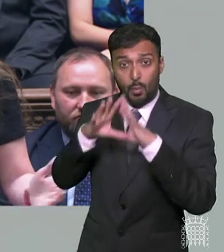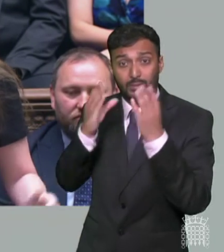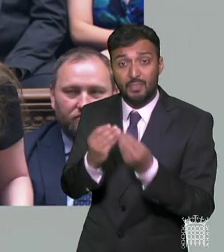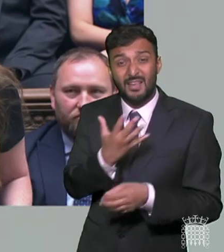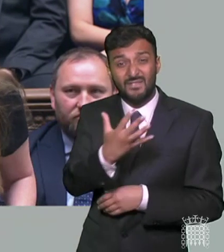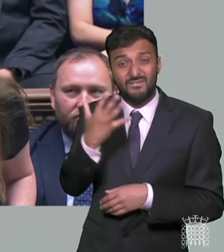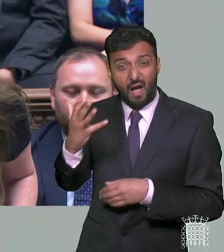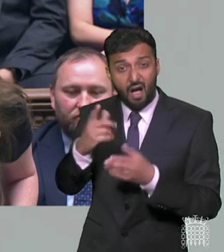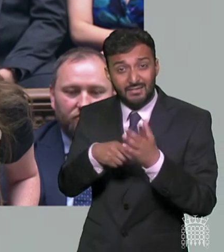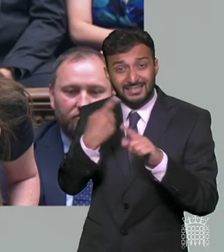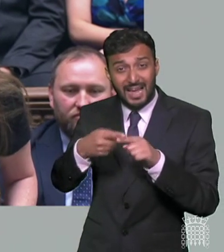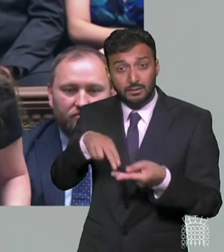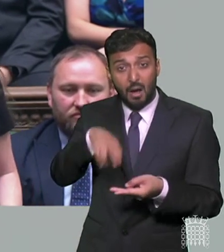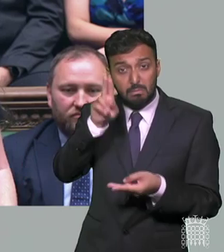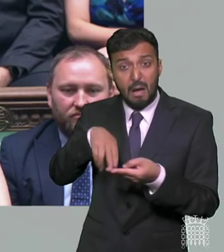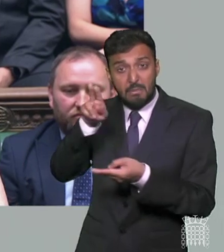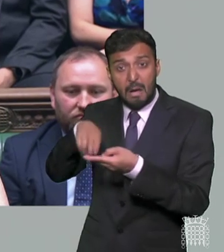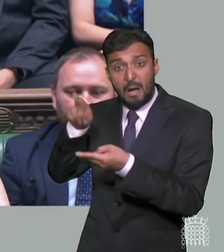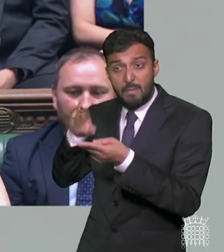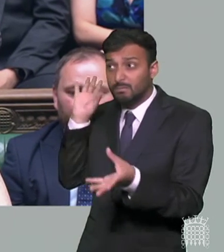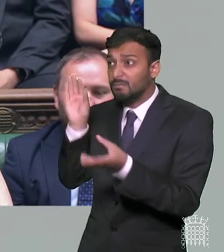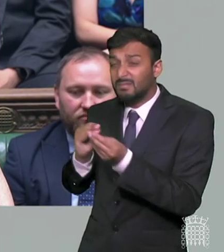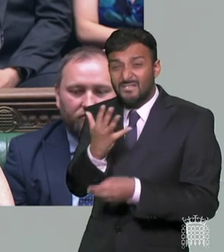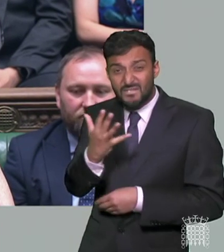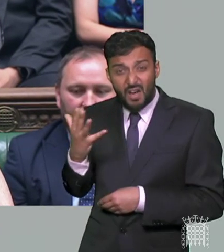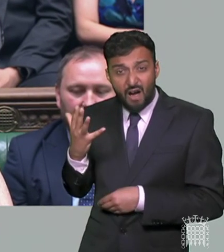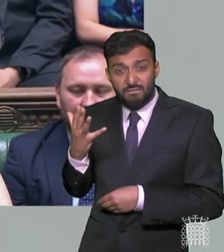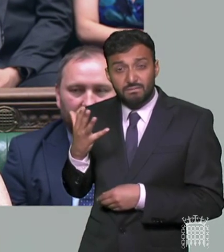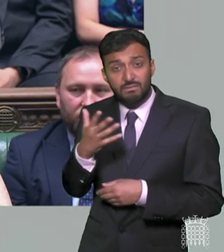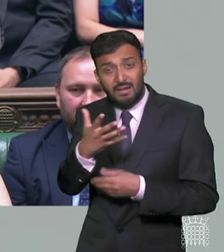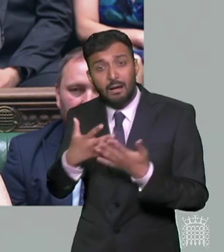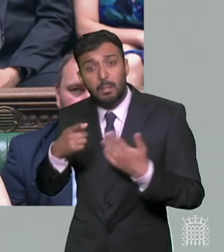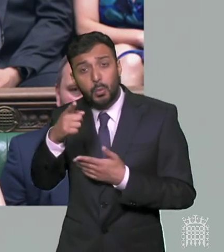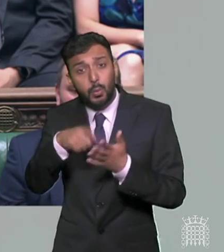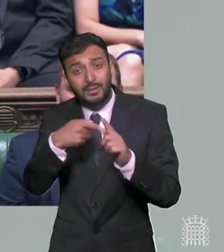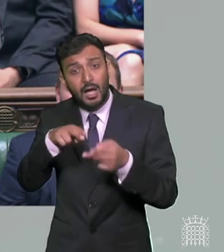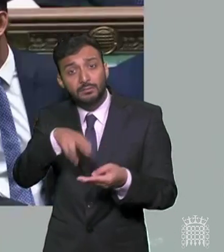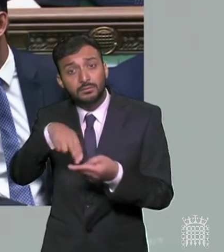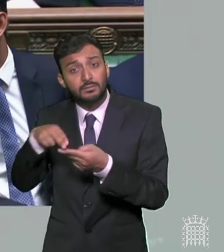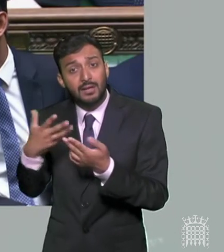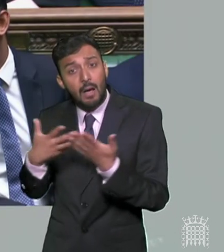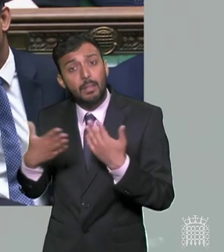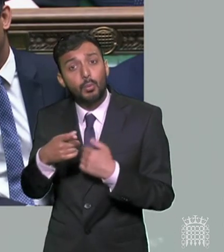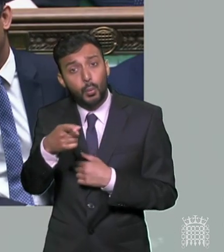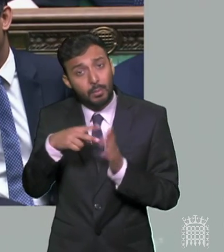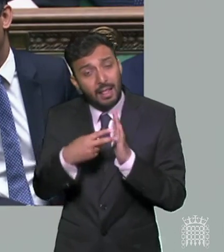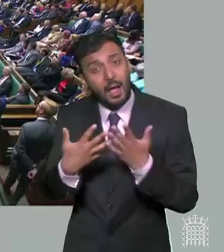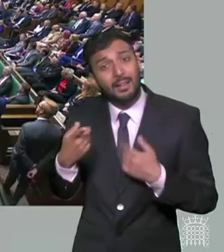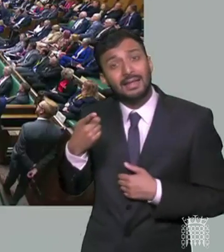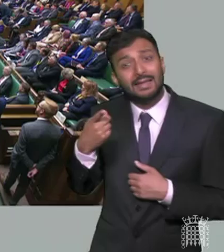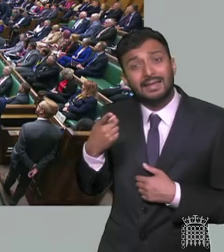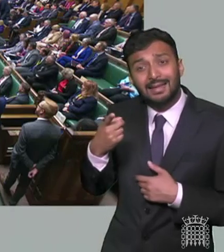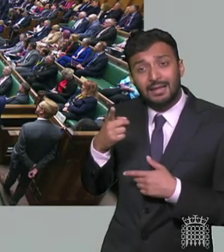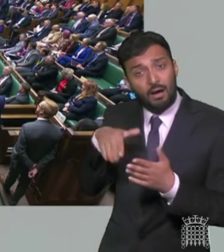How many more tax rises will this Government inflict on working families before the Deputy Prime Minister says enough is enough?